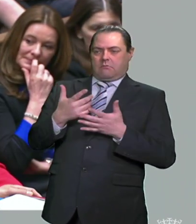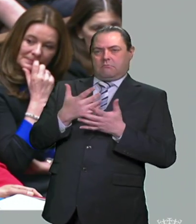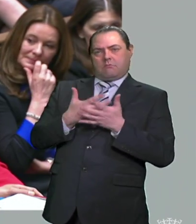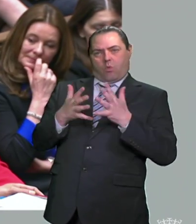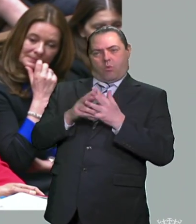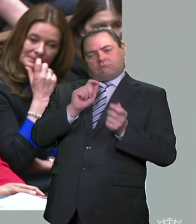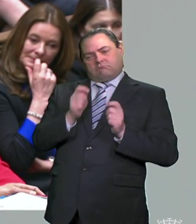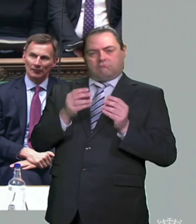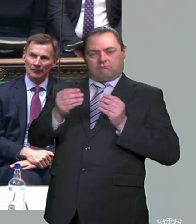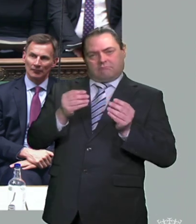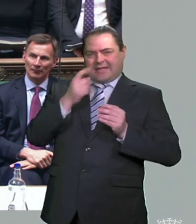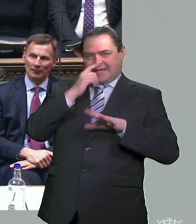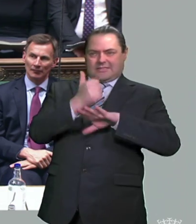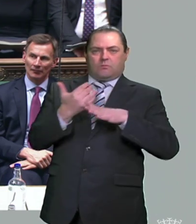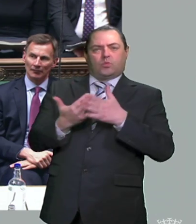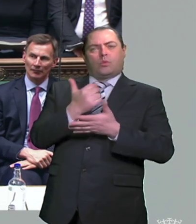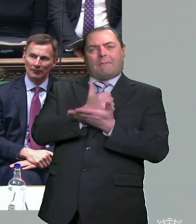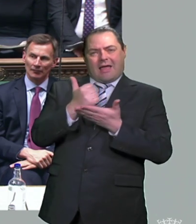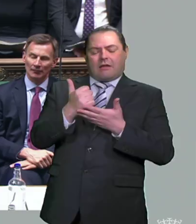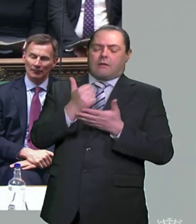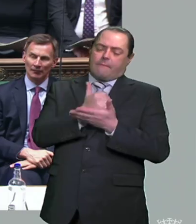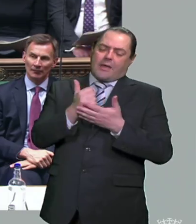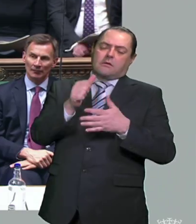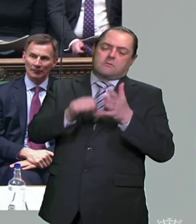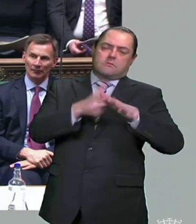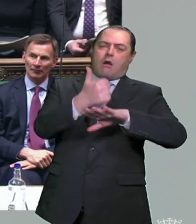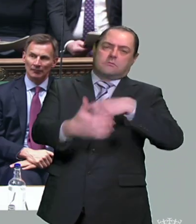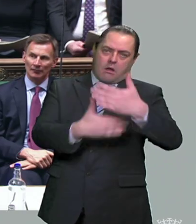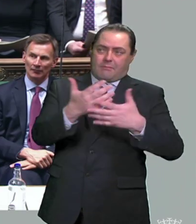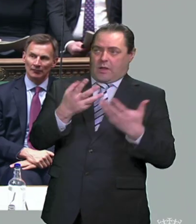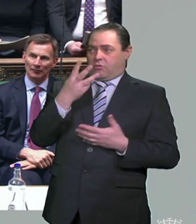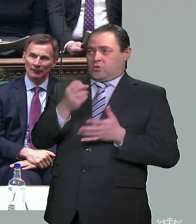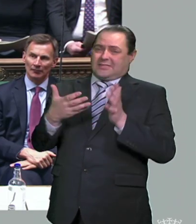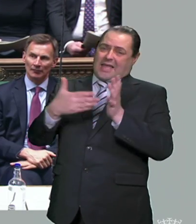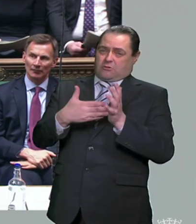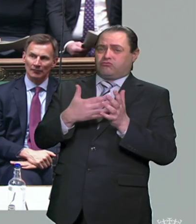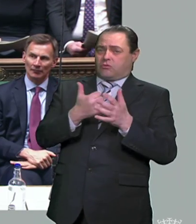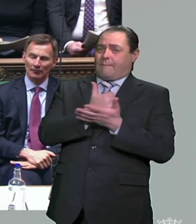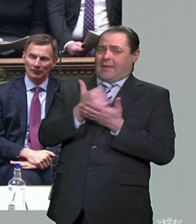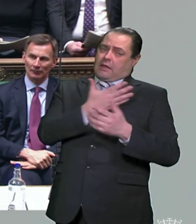Since the new bank start-up unit was created a few years ago, 30 new banks have been authorised.